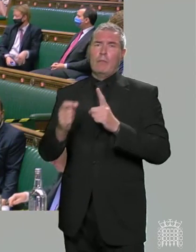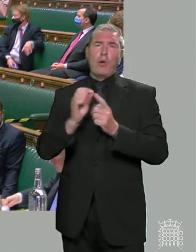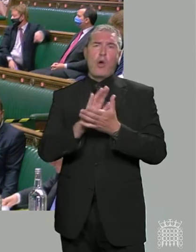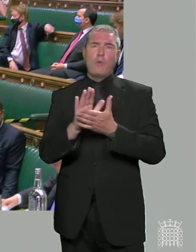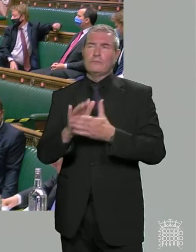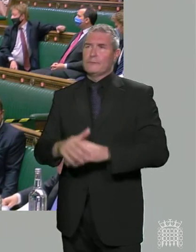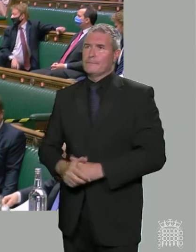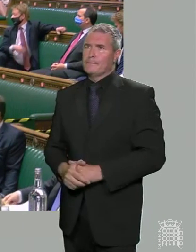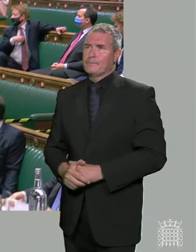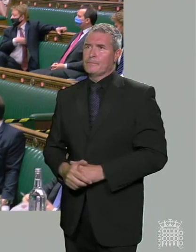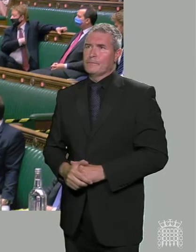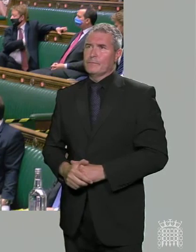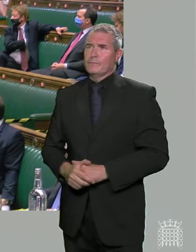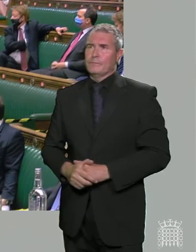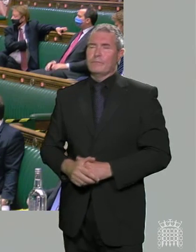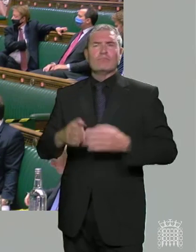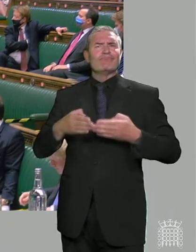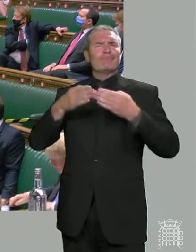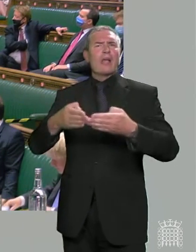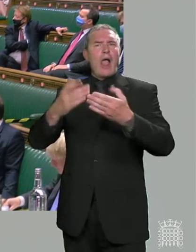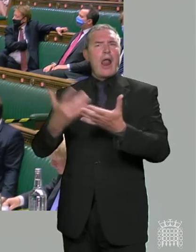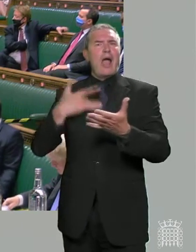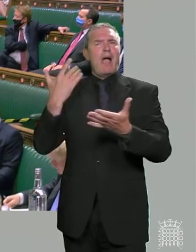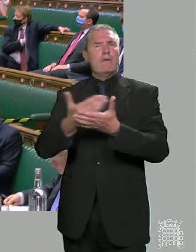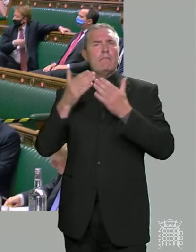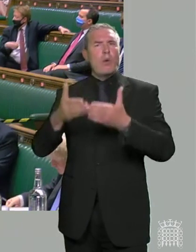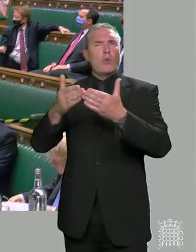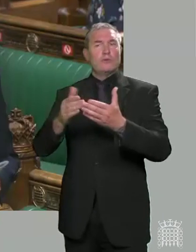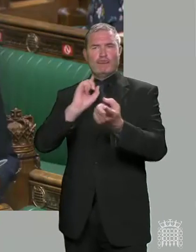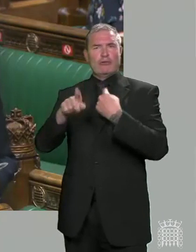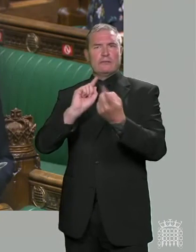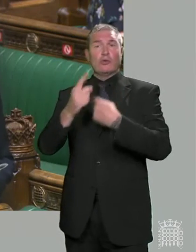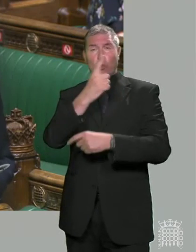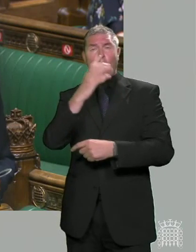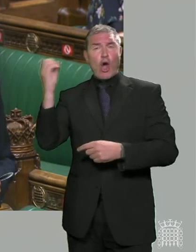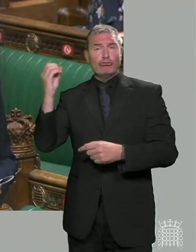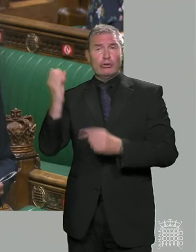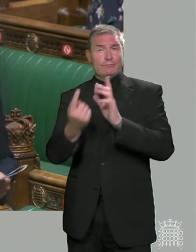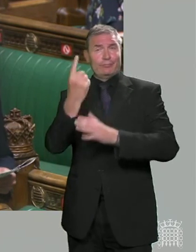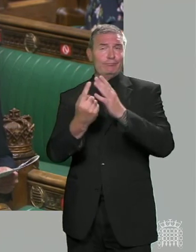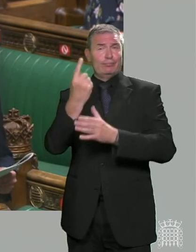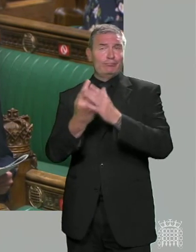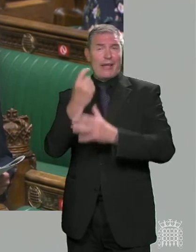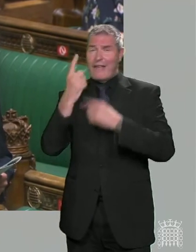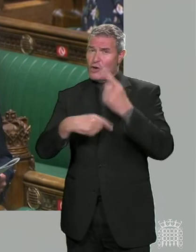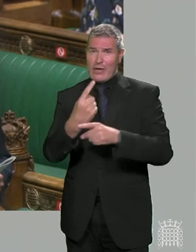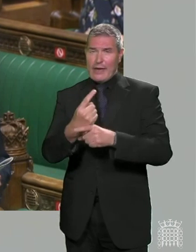Independent lifeboat stations such as the Hamble lifeboat in my constituency respond to over 100 incidents a year in the Solent.